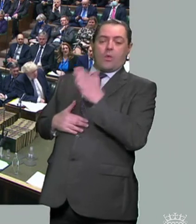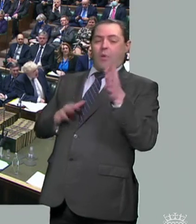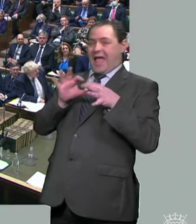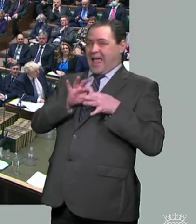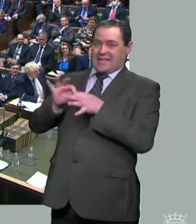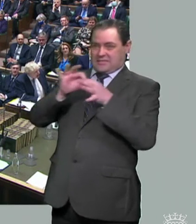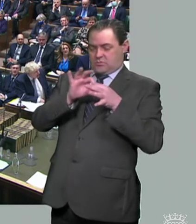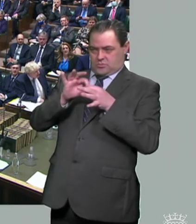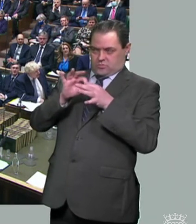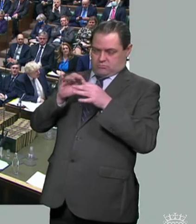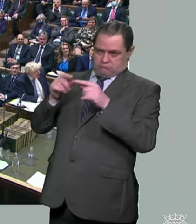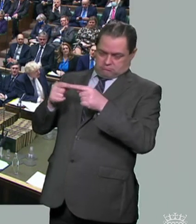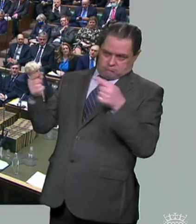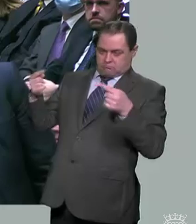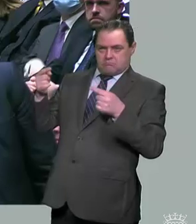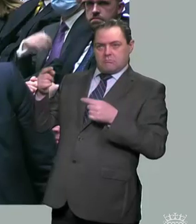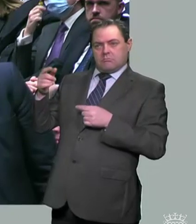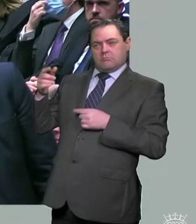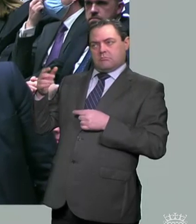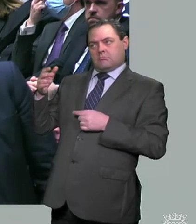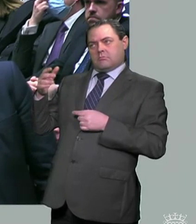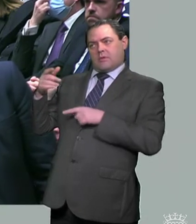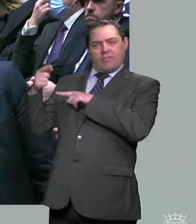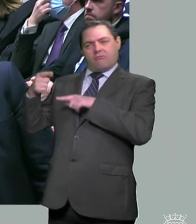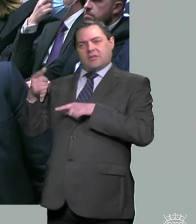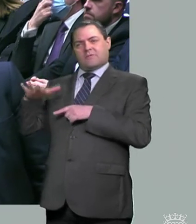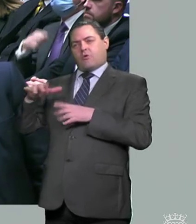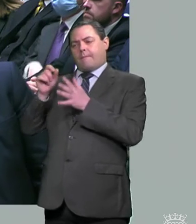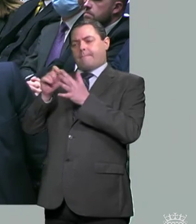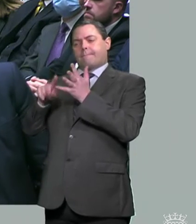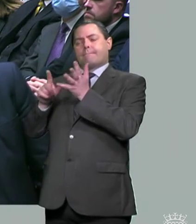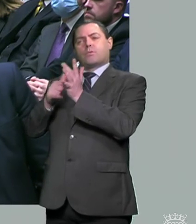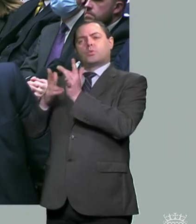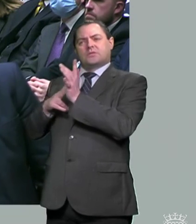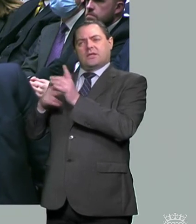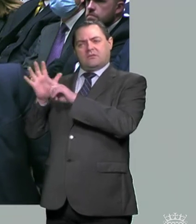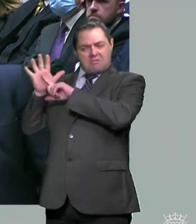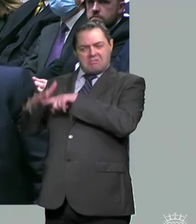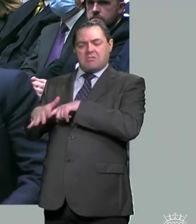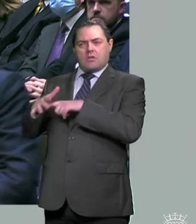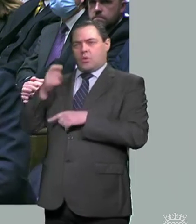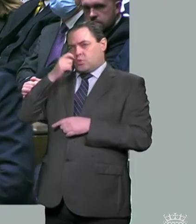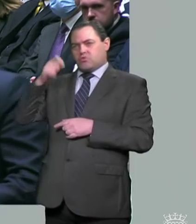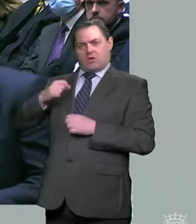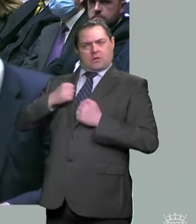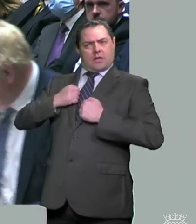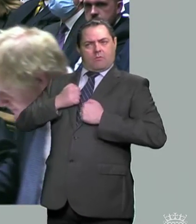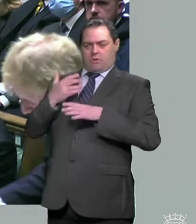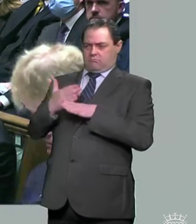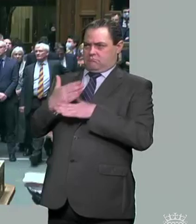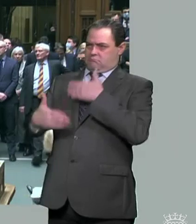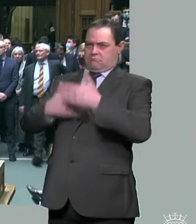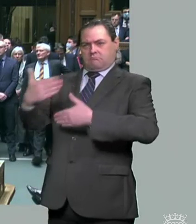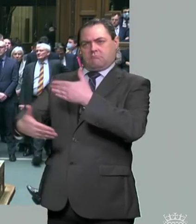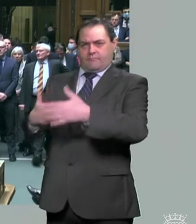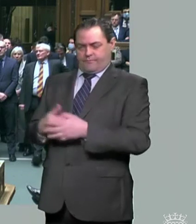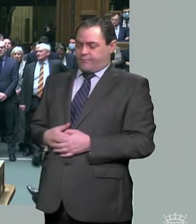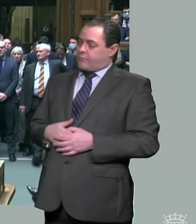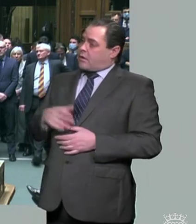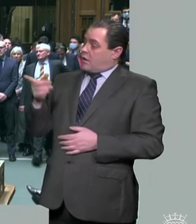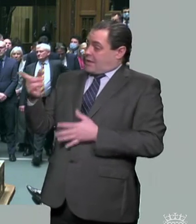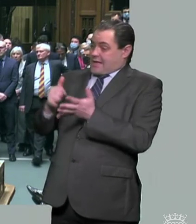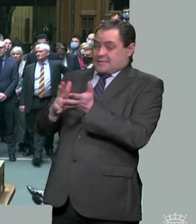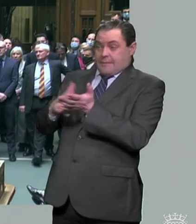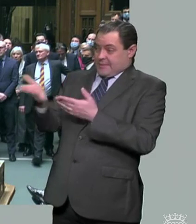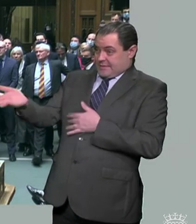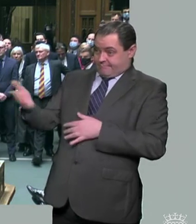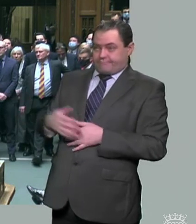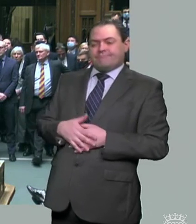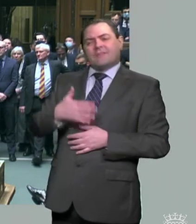I think is completely unacceptable threats and intimidation from the Putin regime against Ukraine.